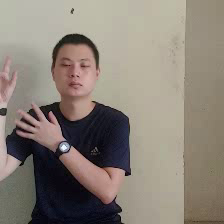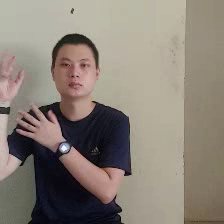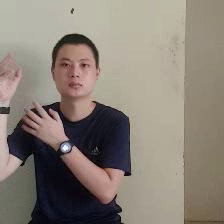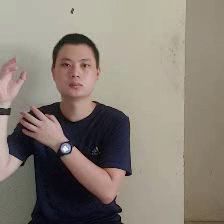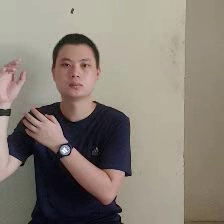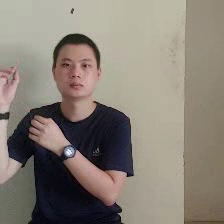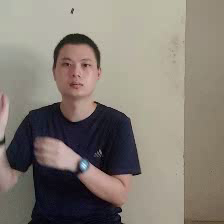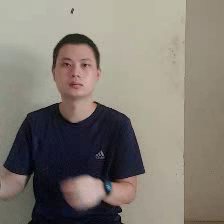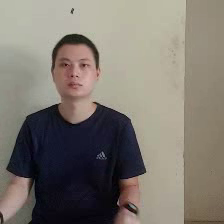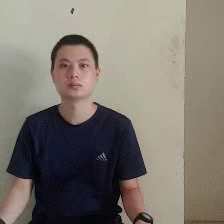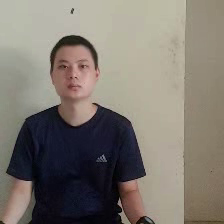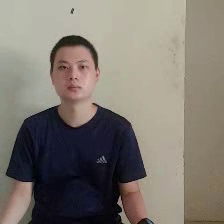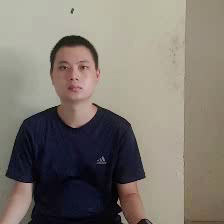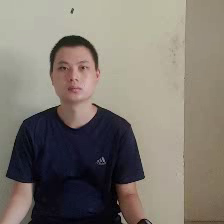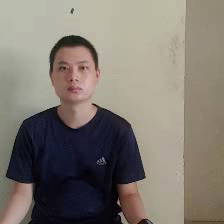Cho